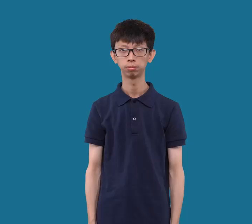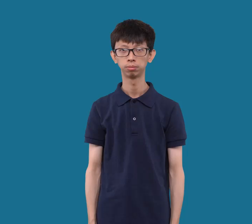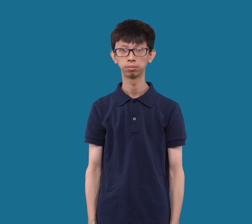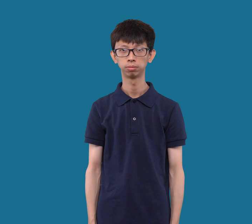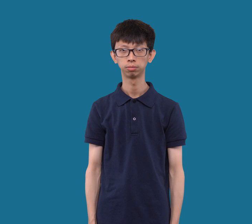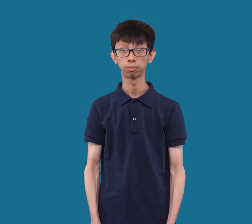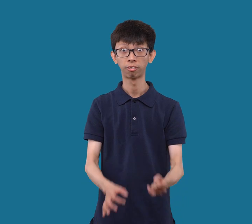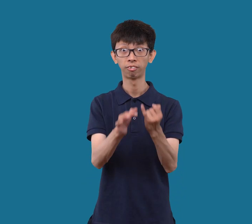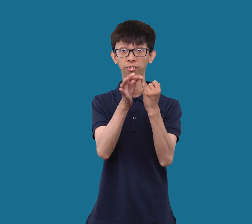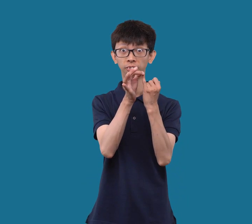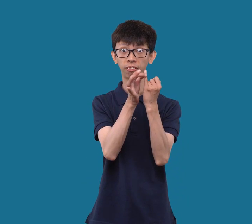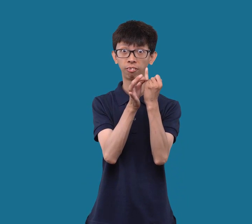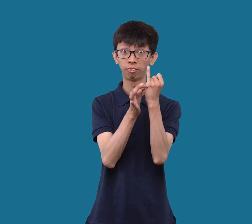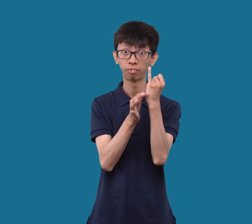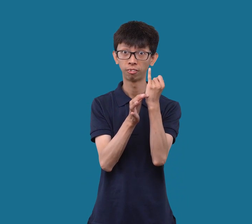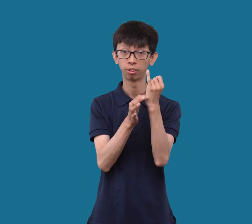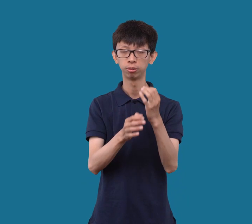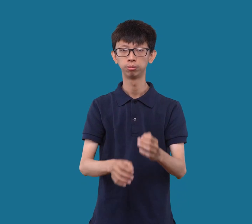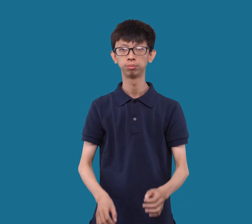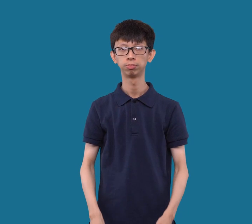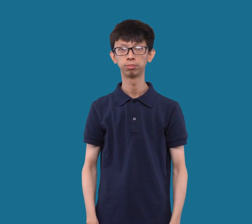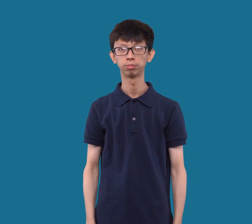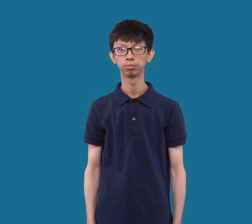còi xương